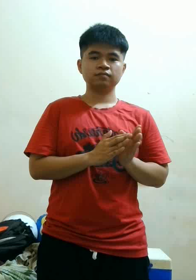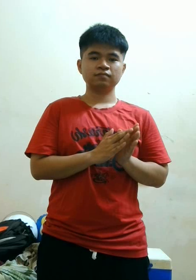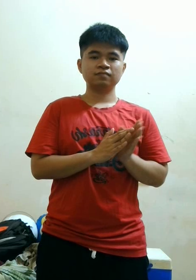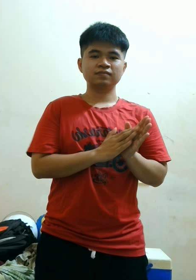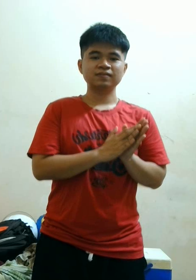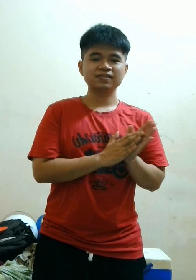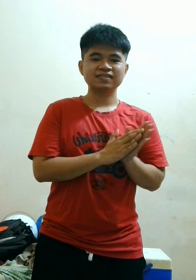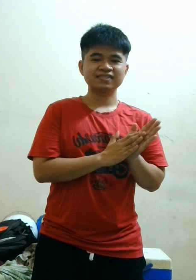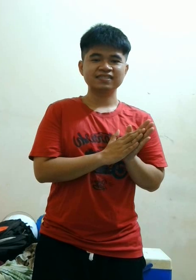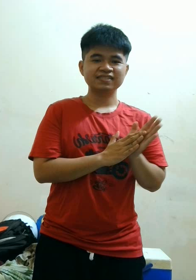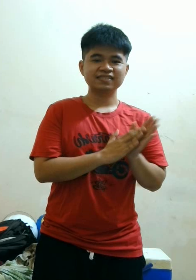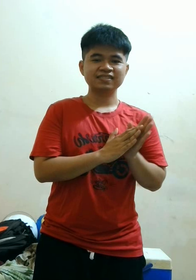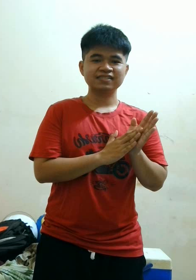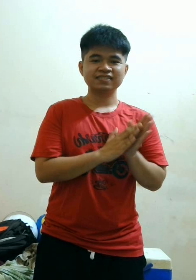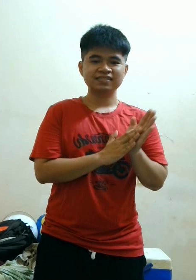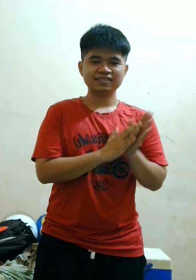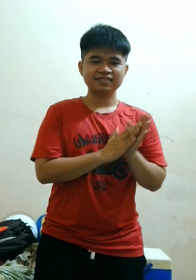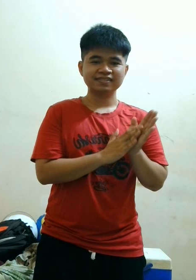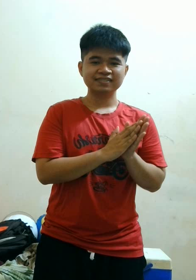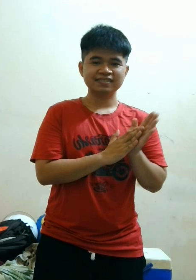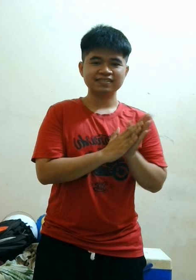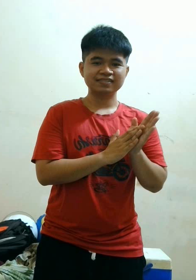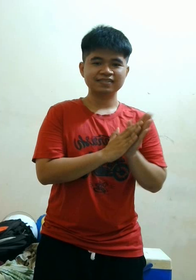hung thu